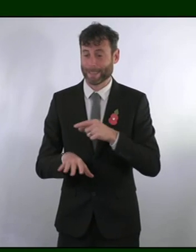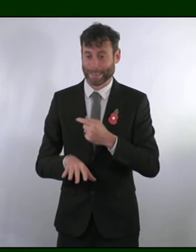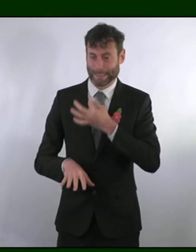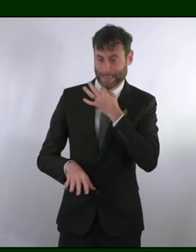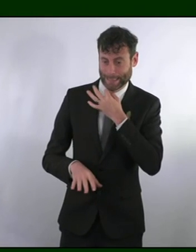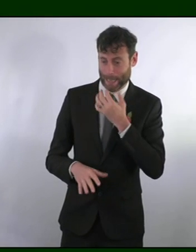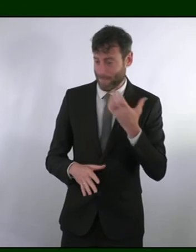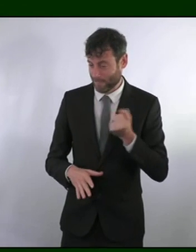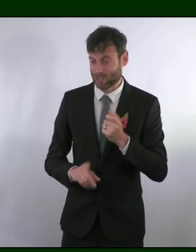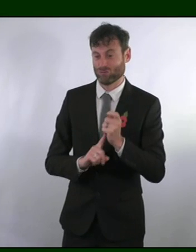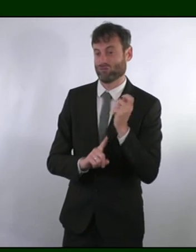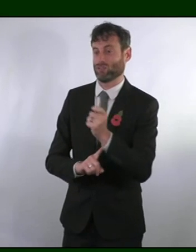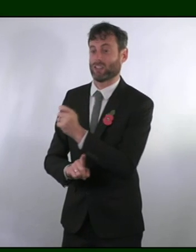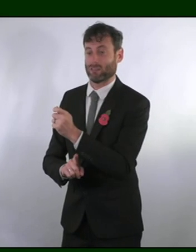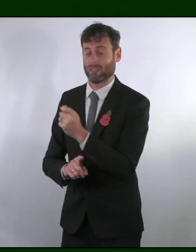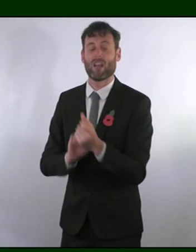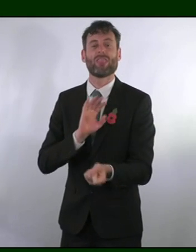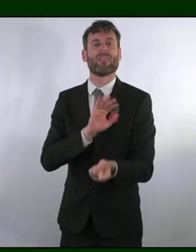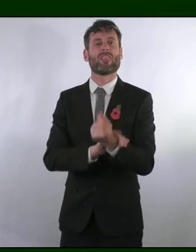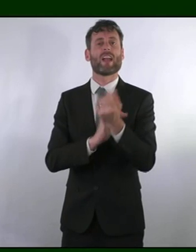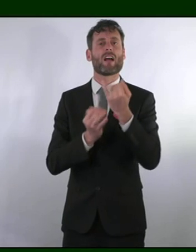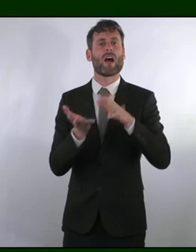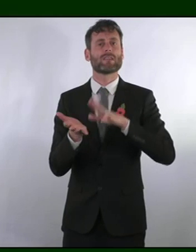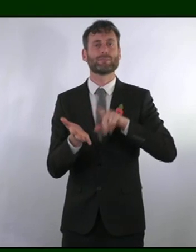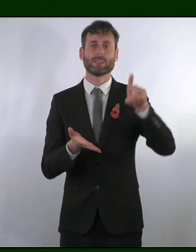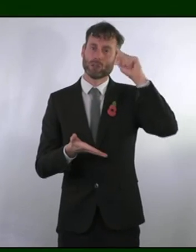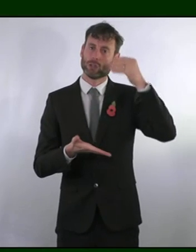UK unemployment has now risen to 4.8%.